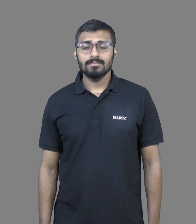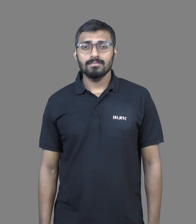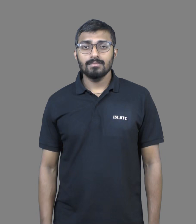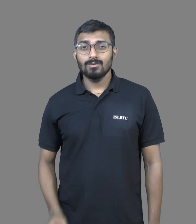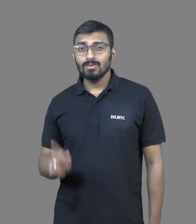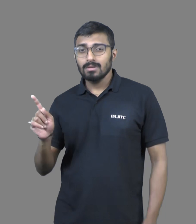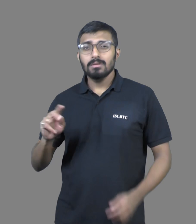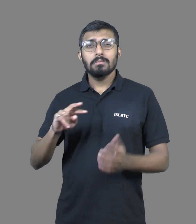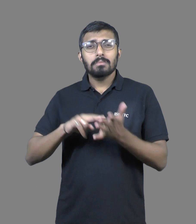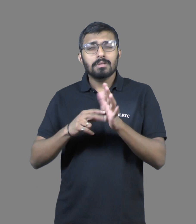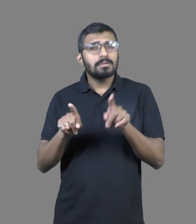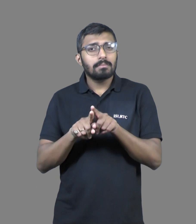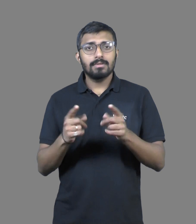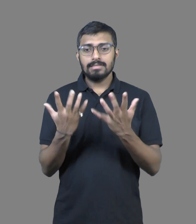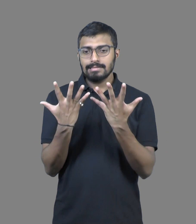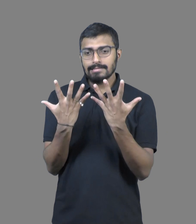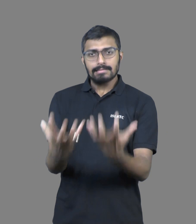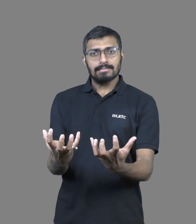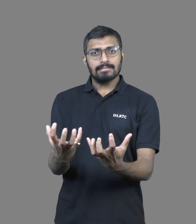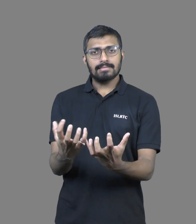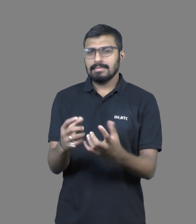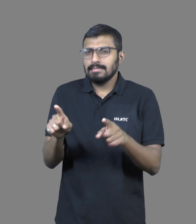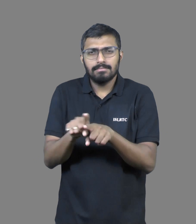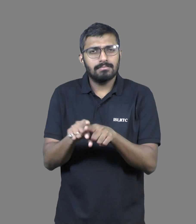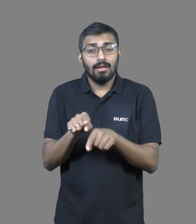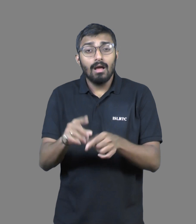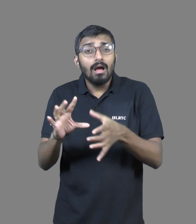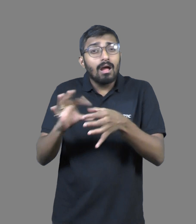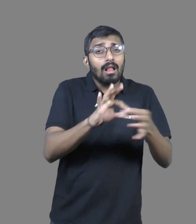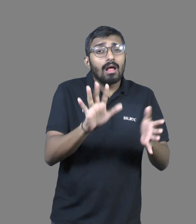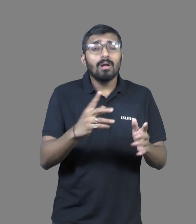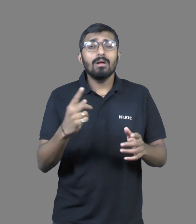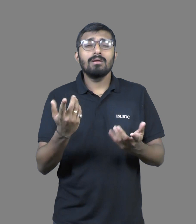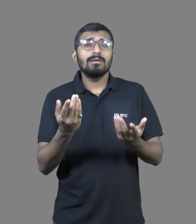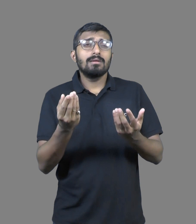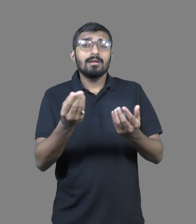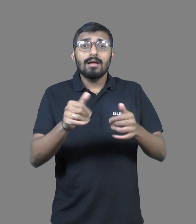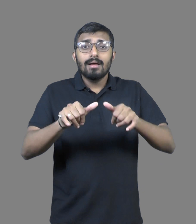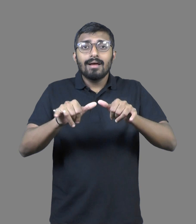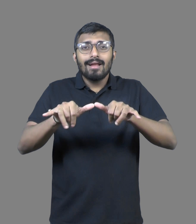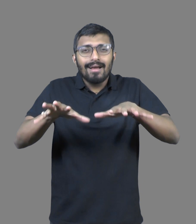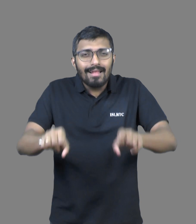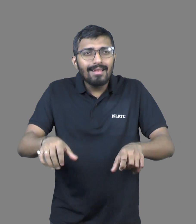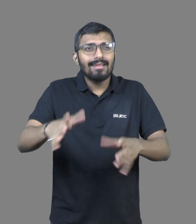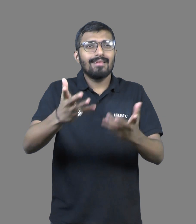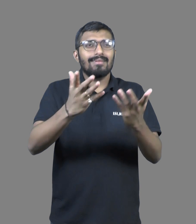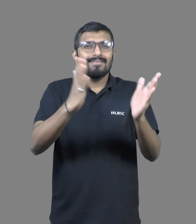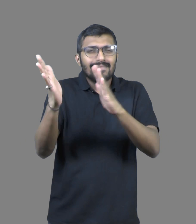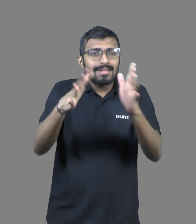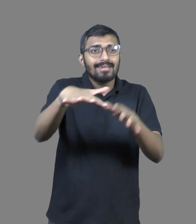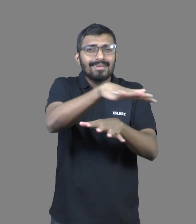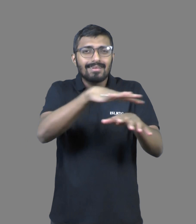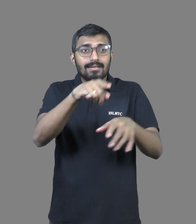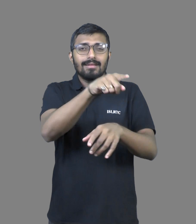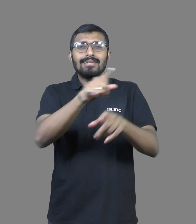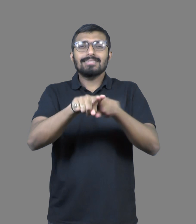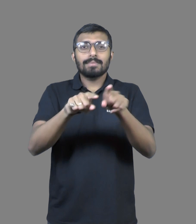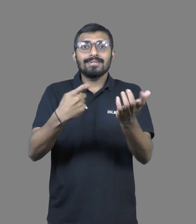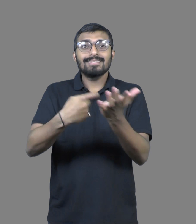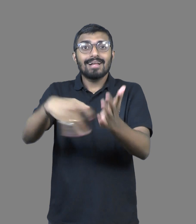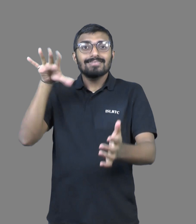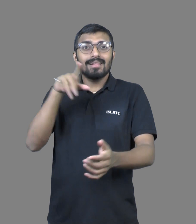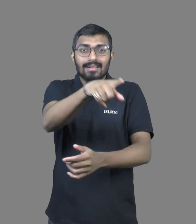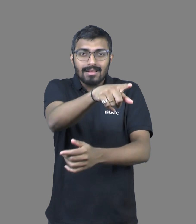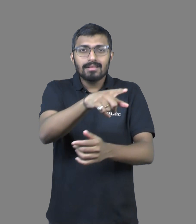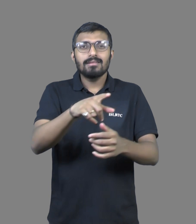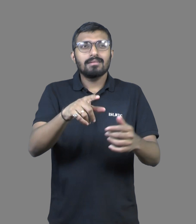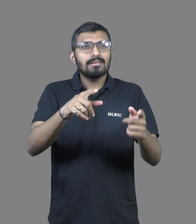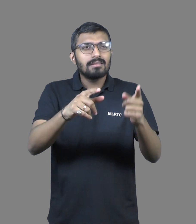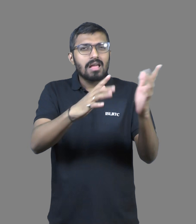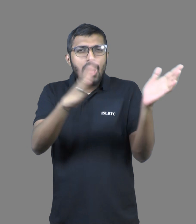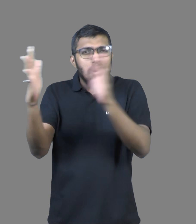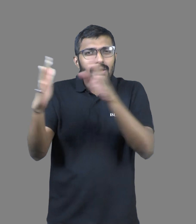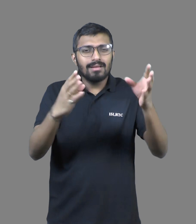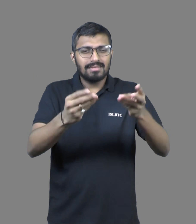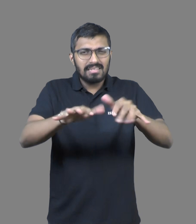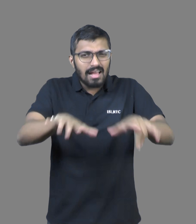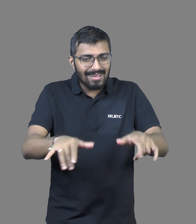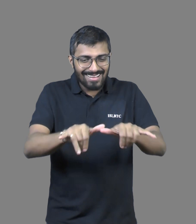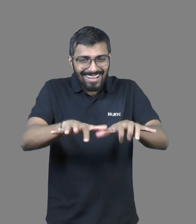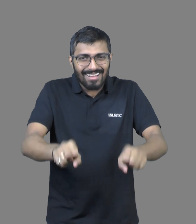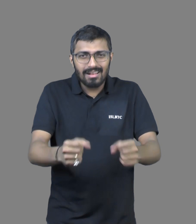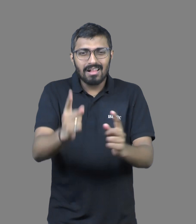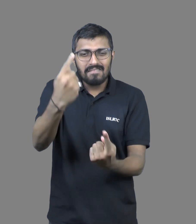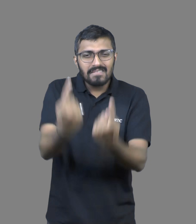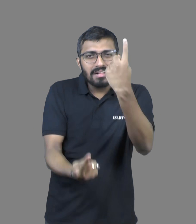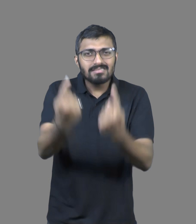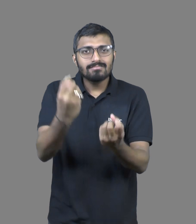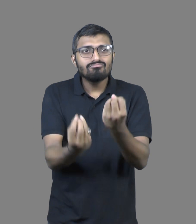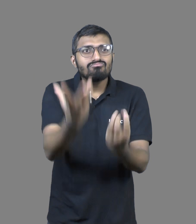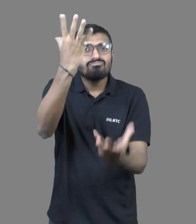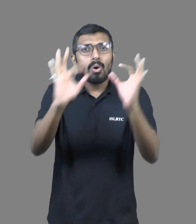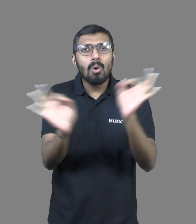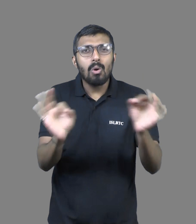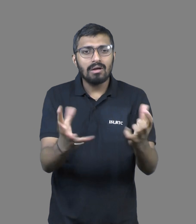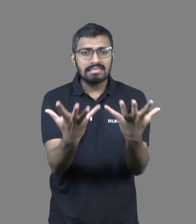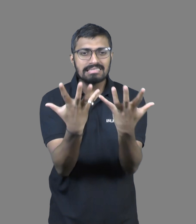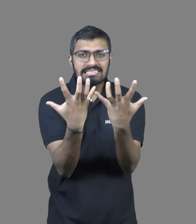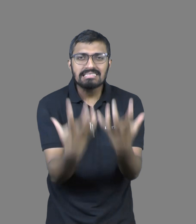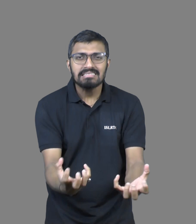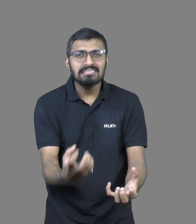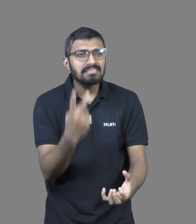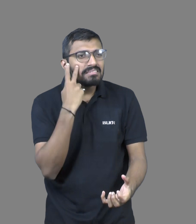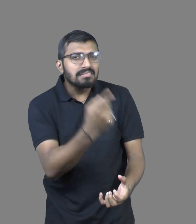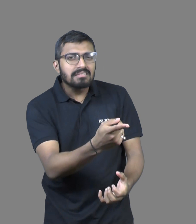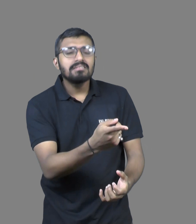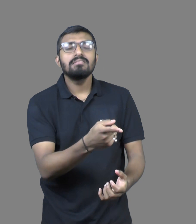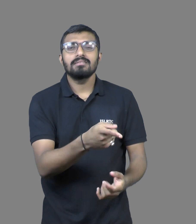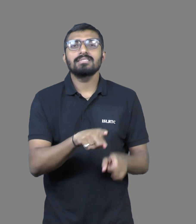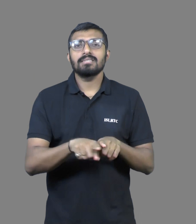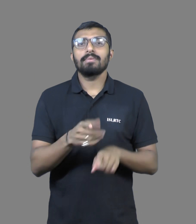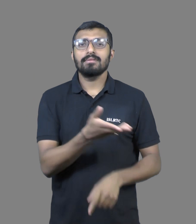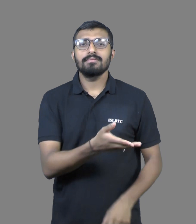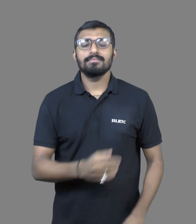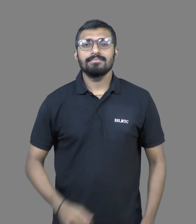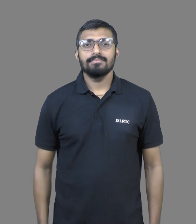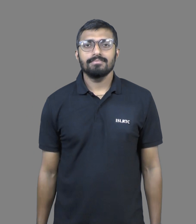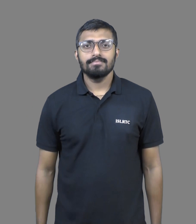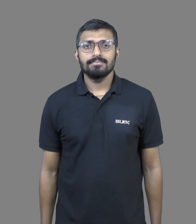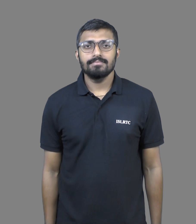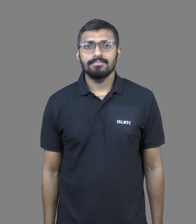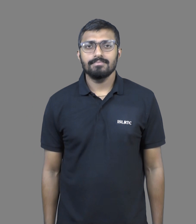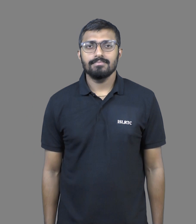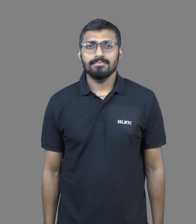Arid